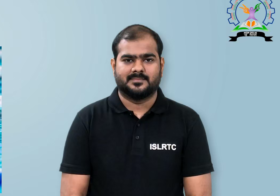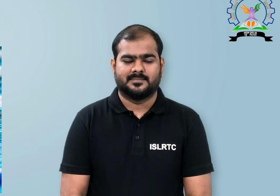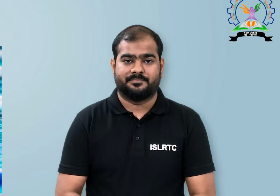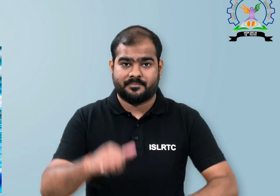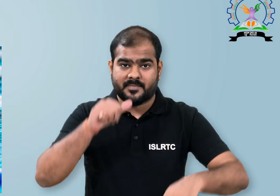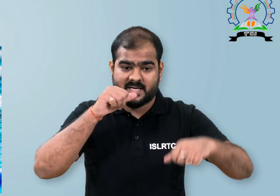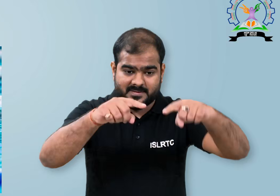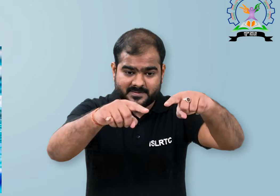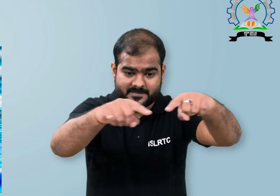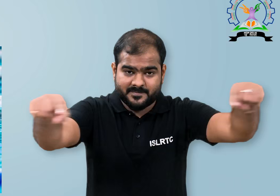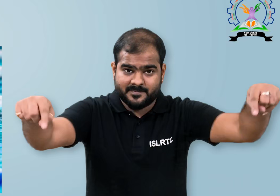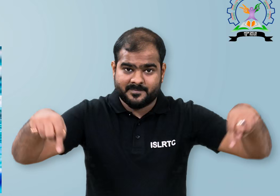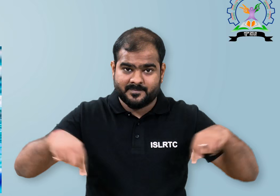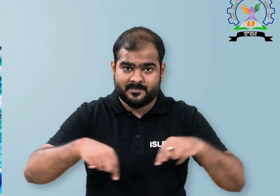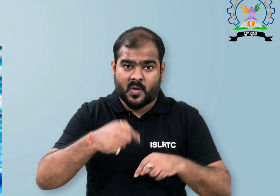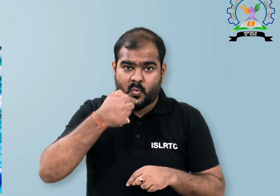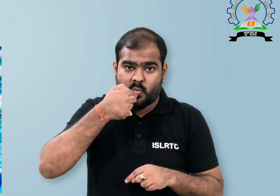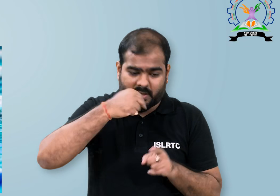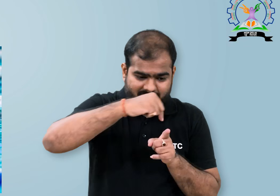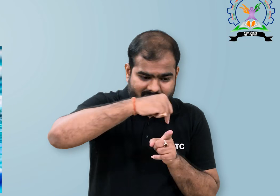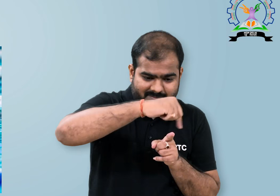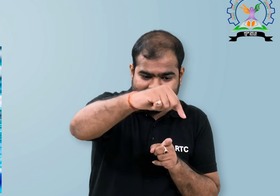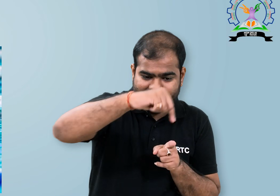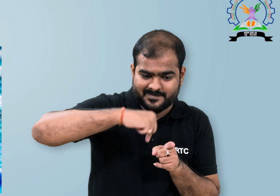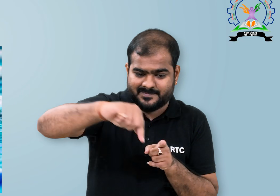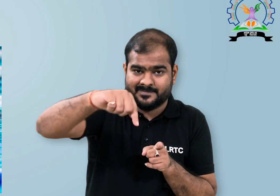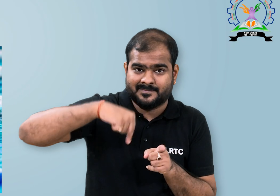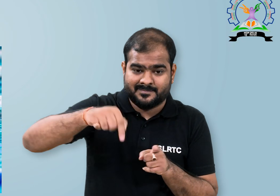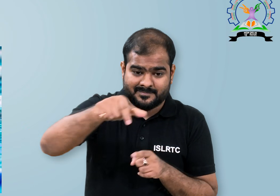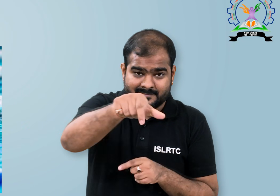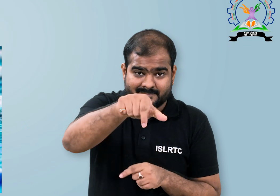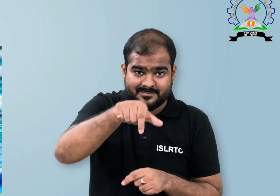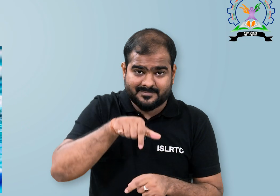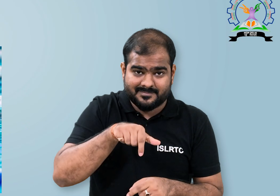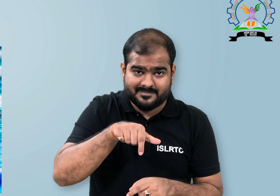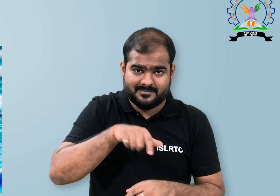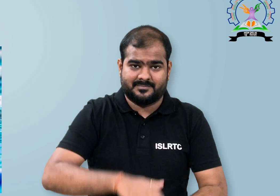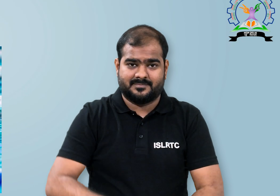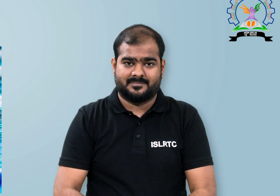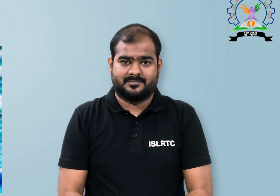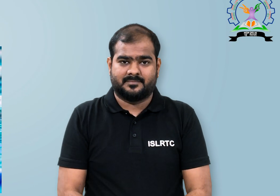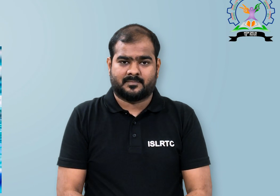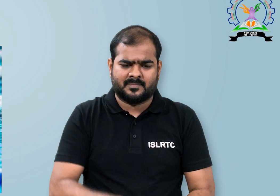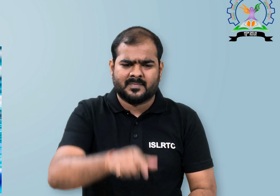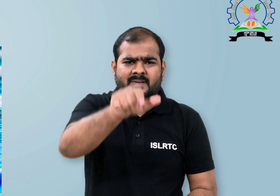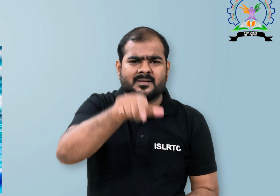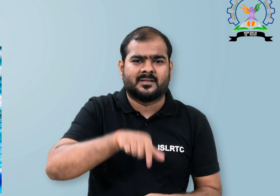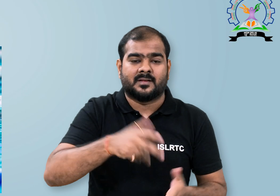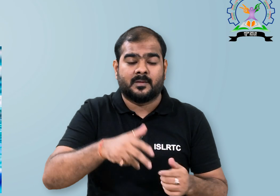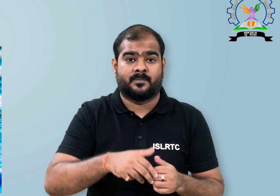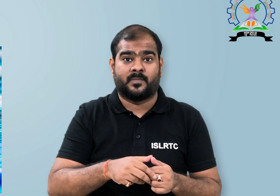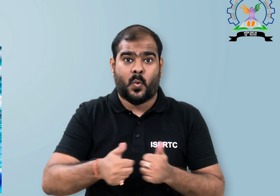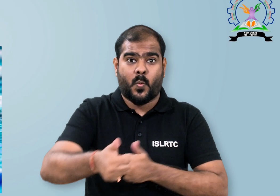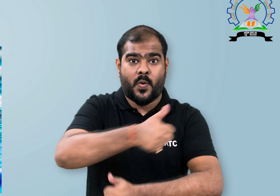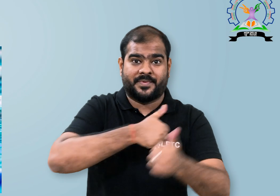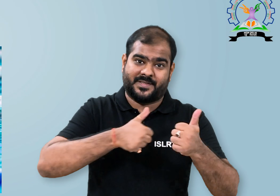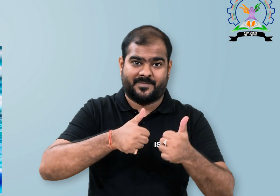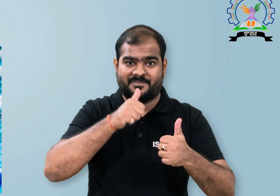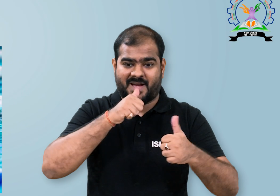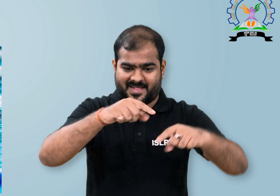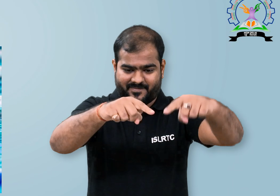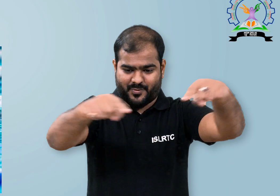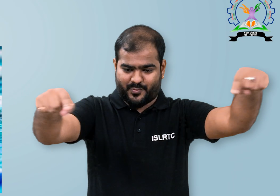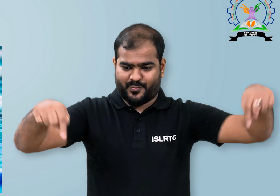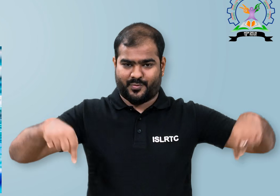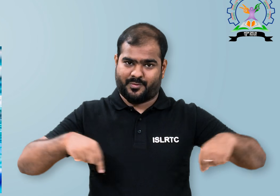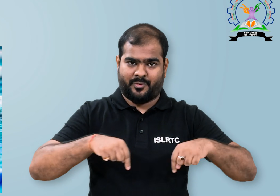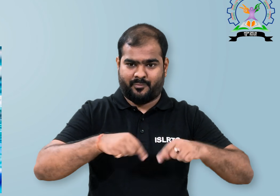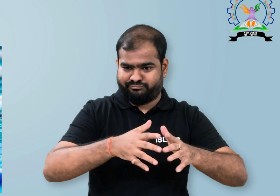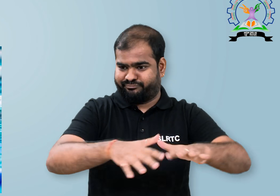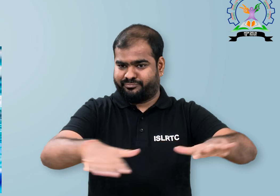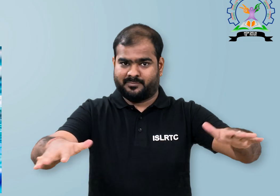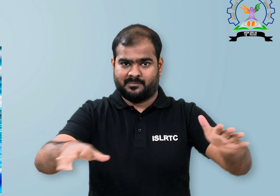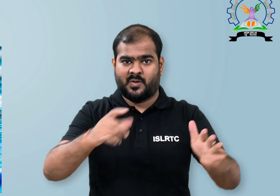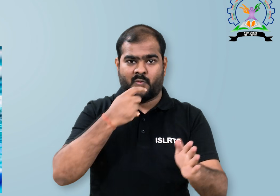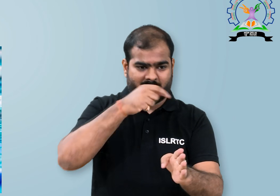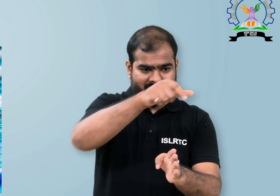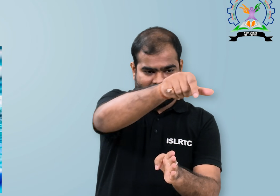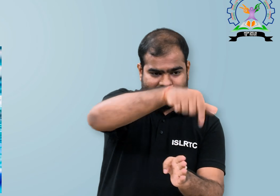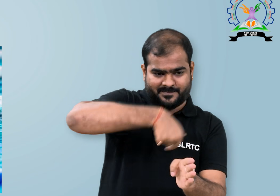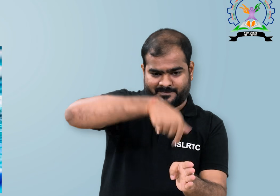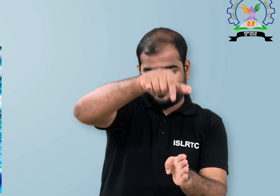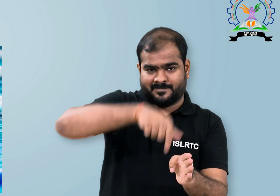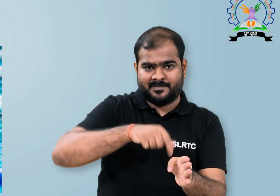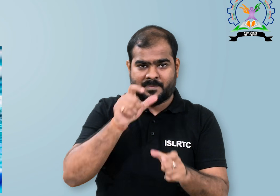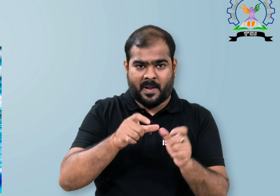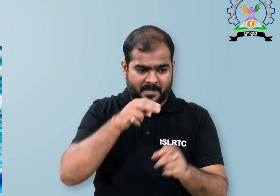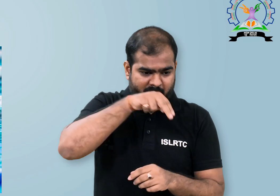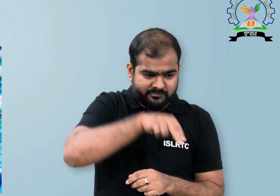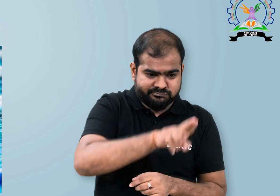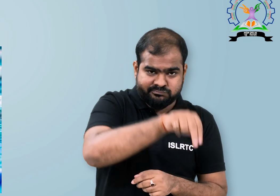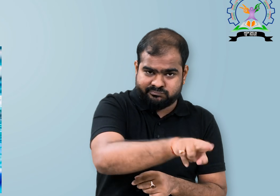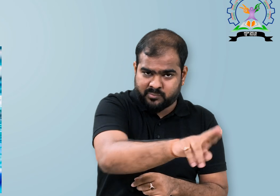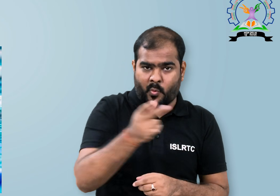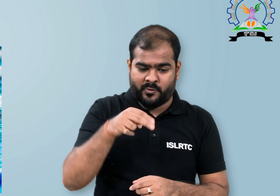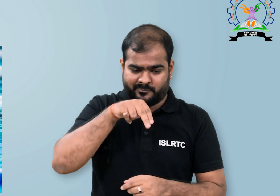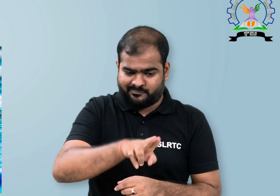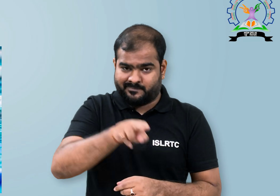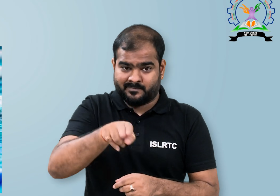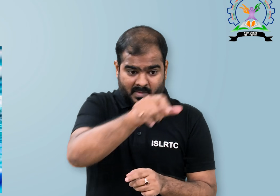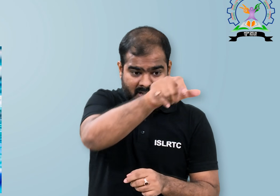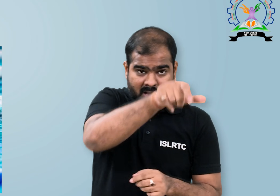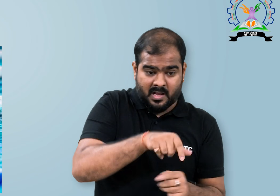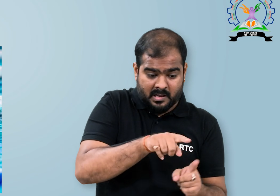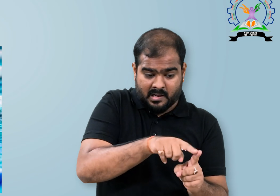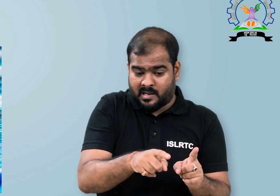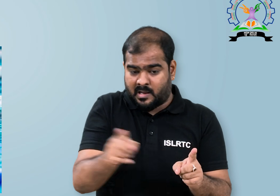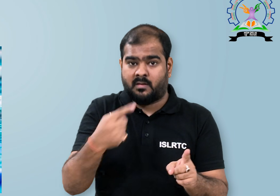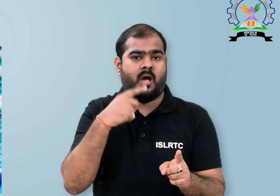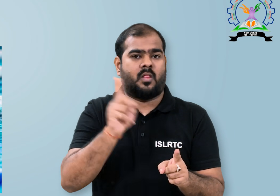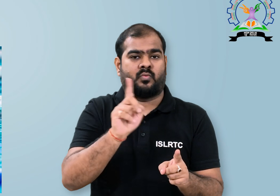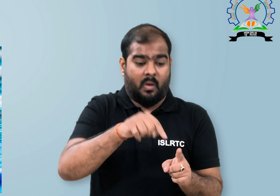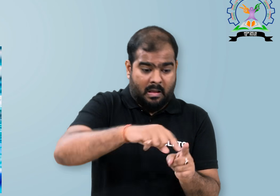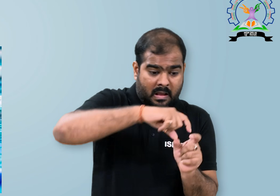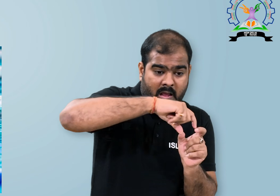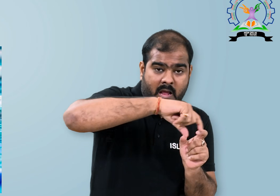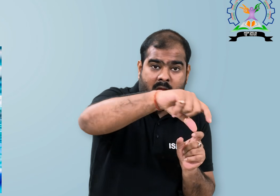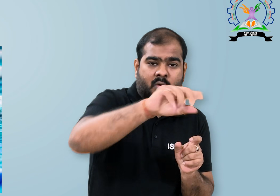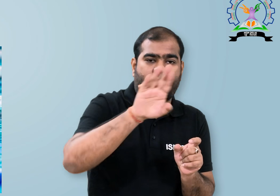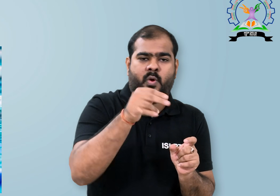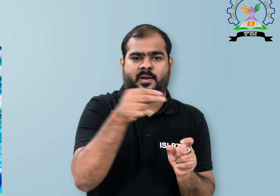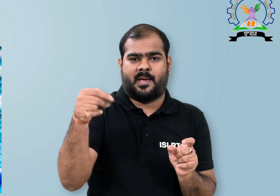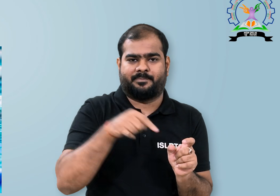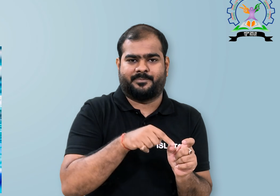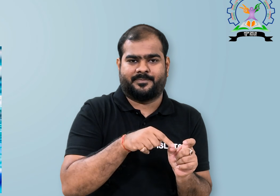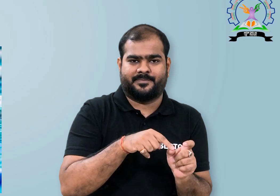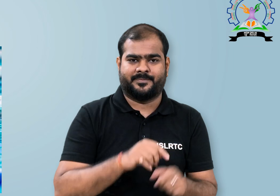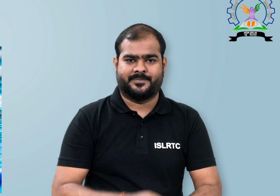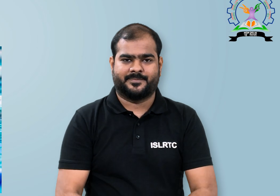Lane Lane: A designated section of the pool marked by lane lines where a swimmer competes during a race.